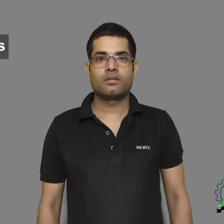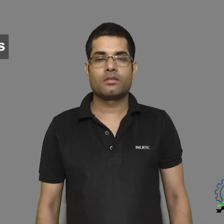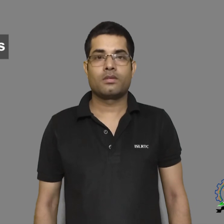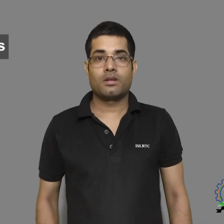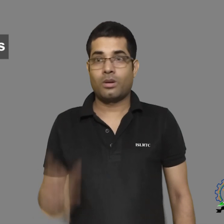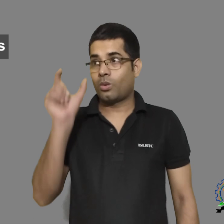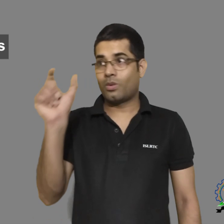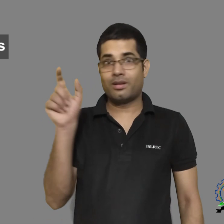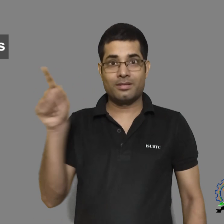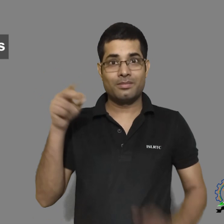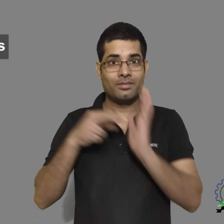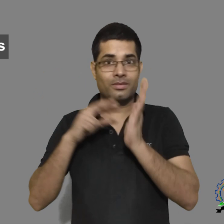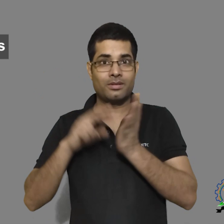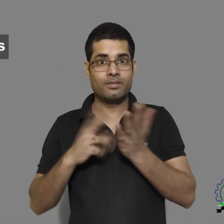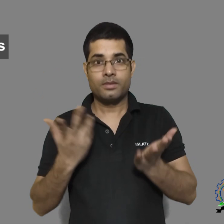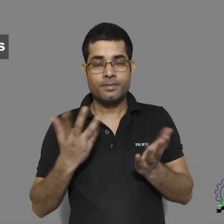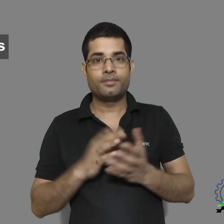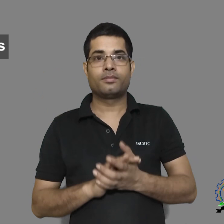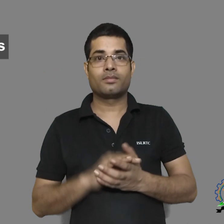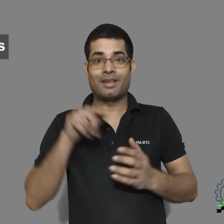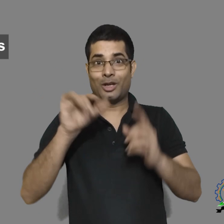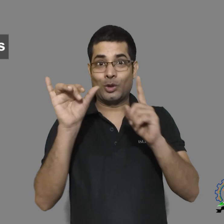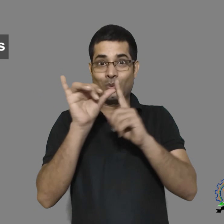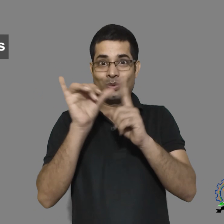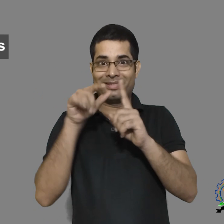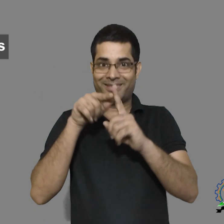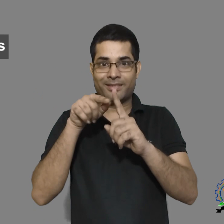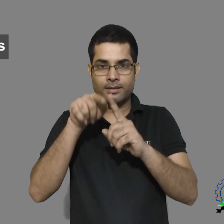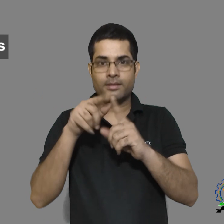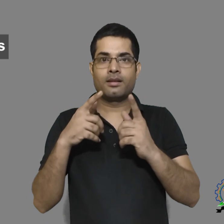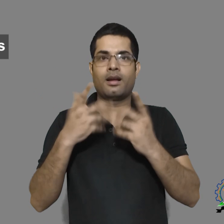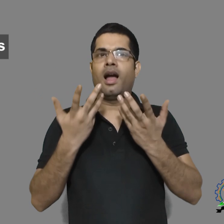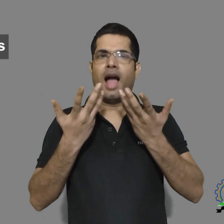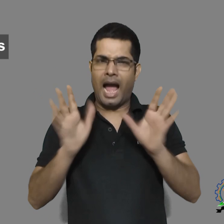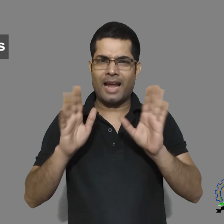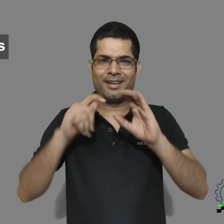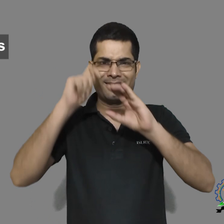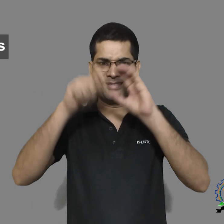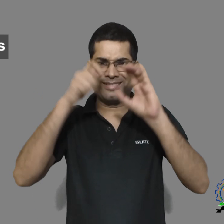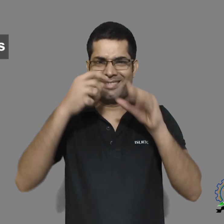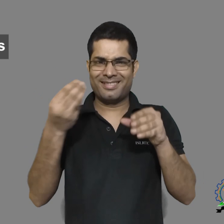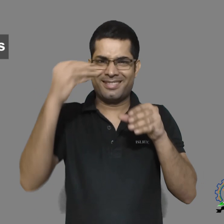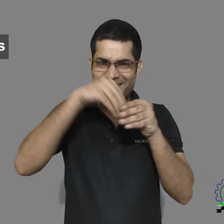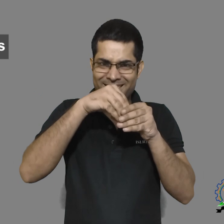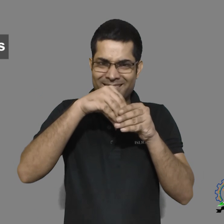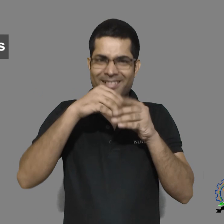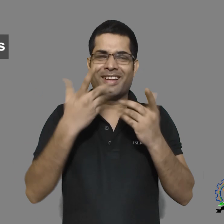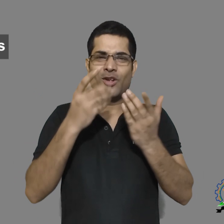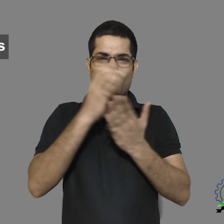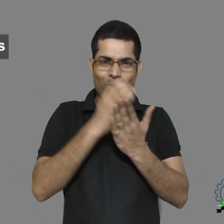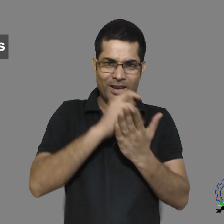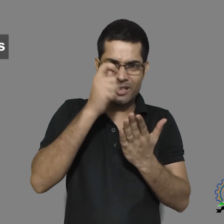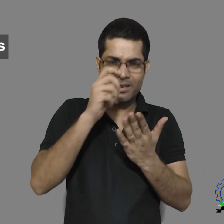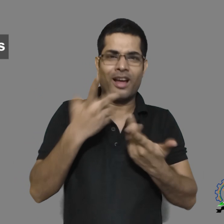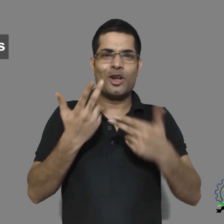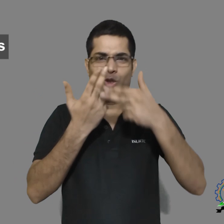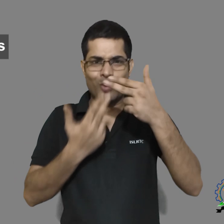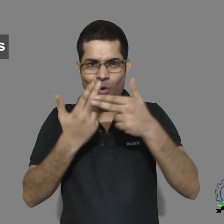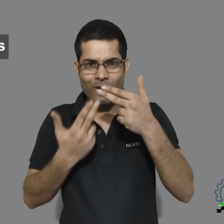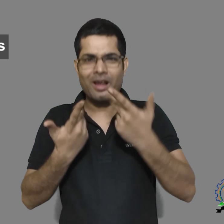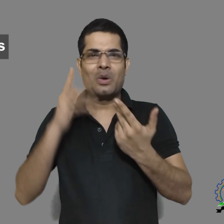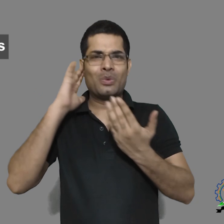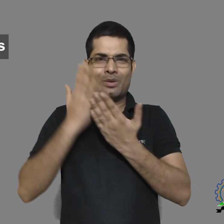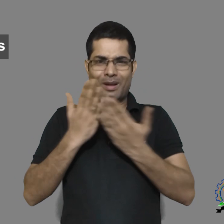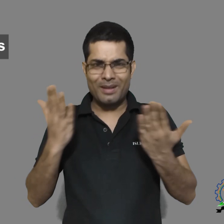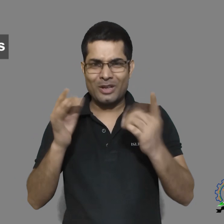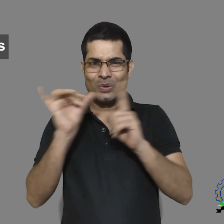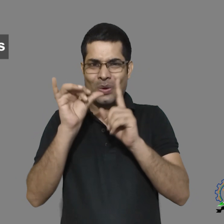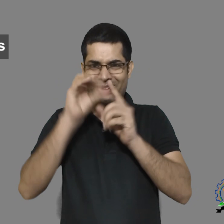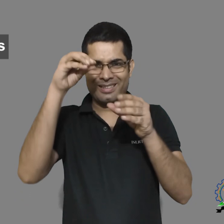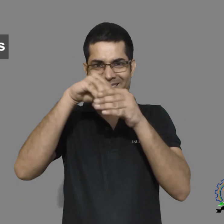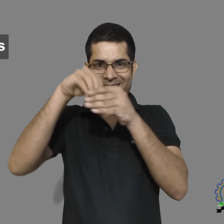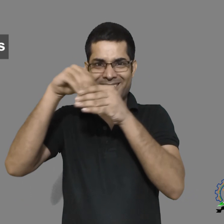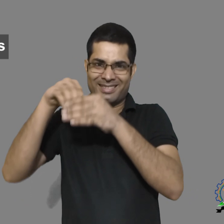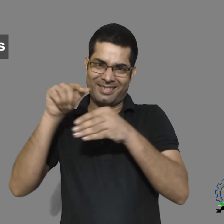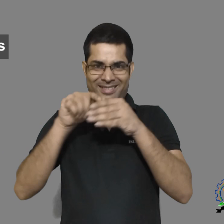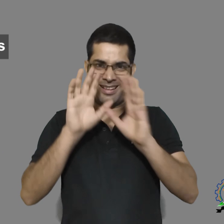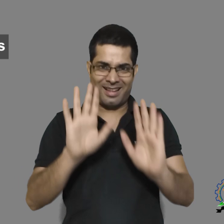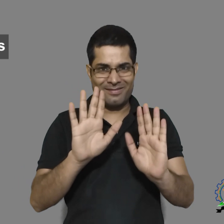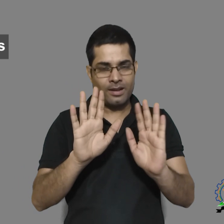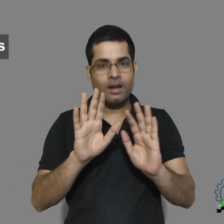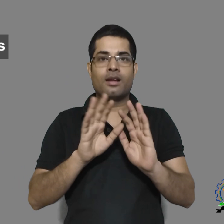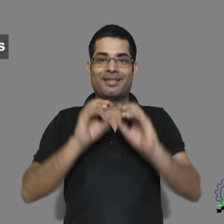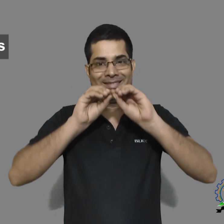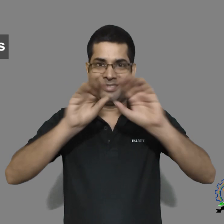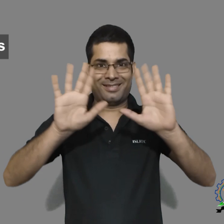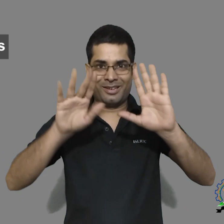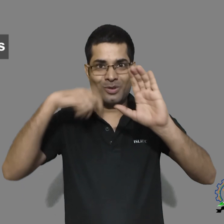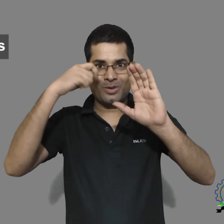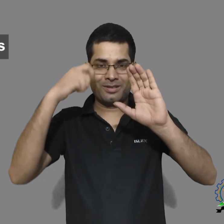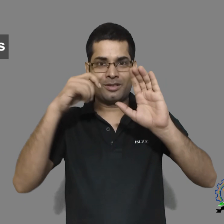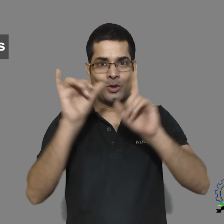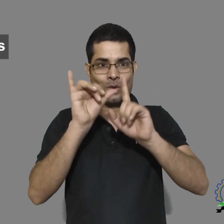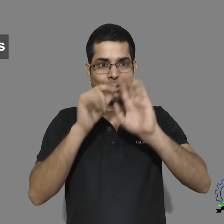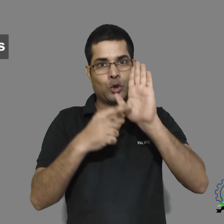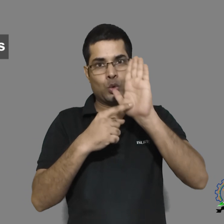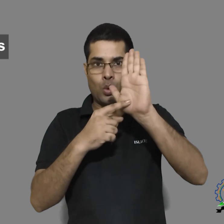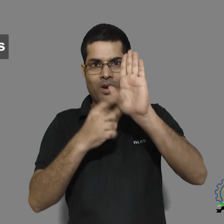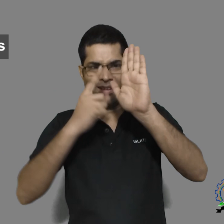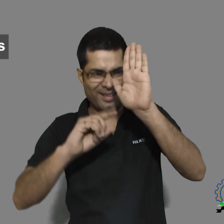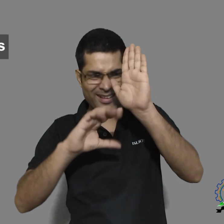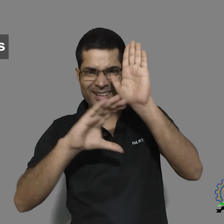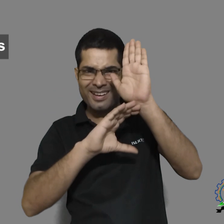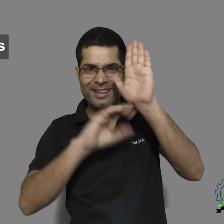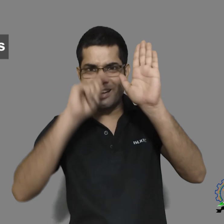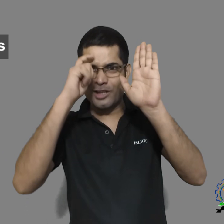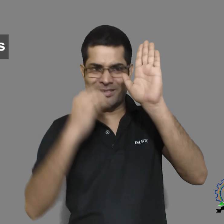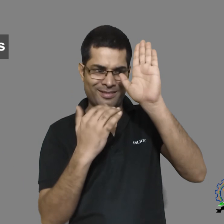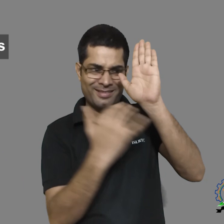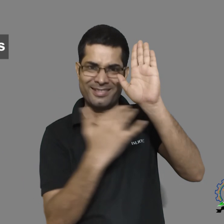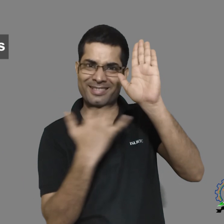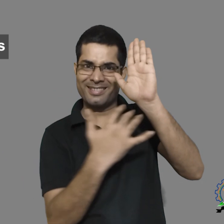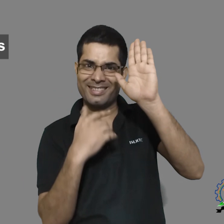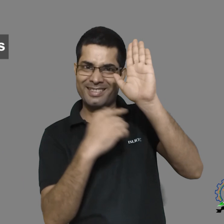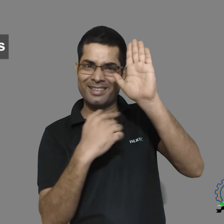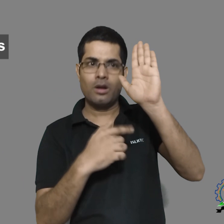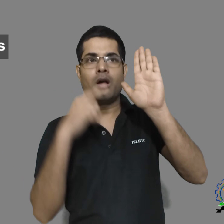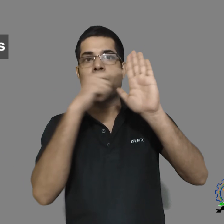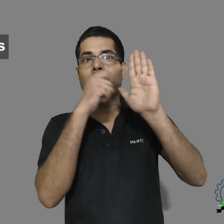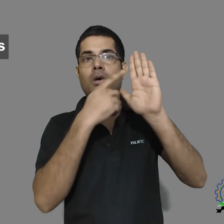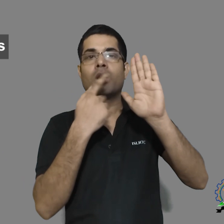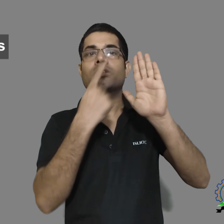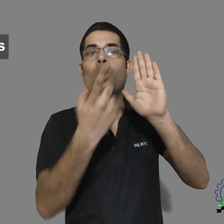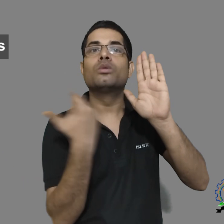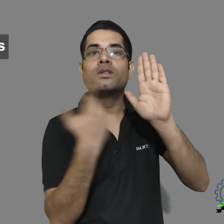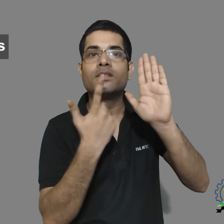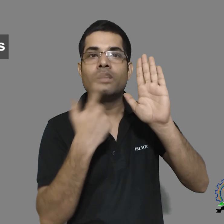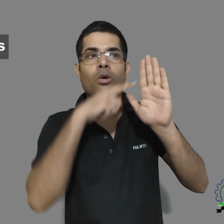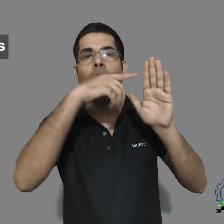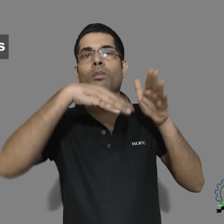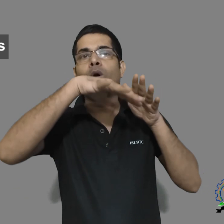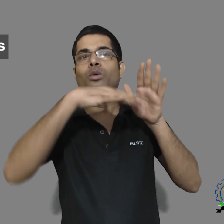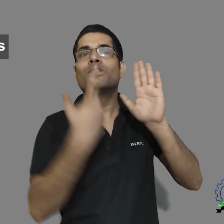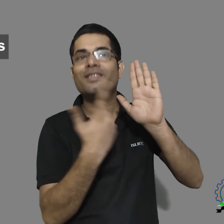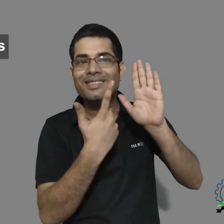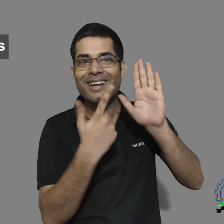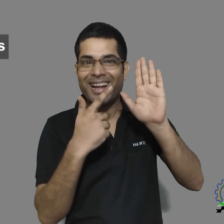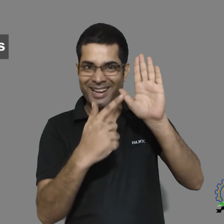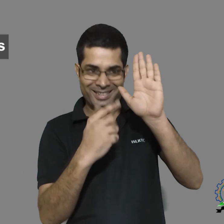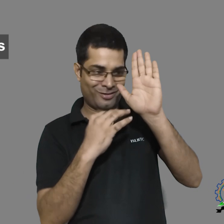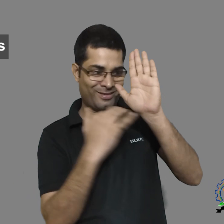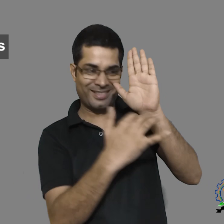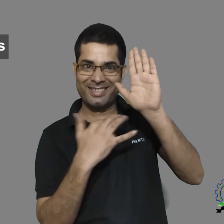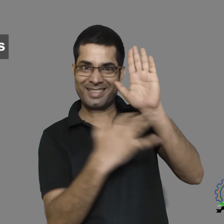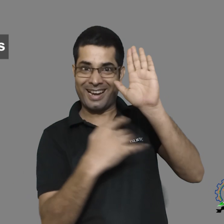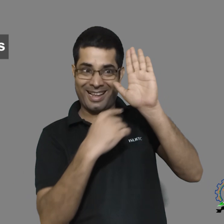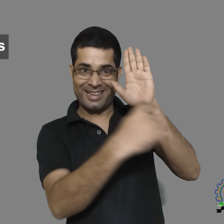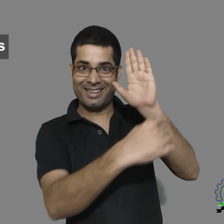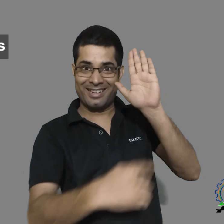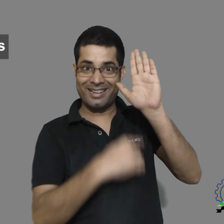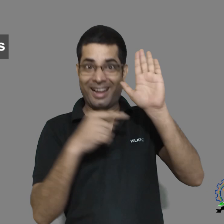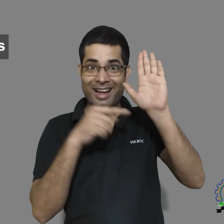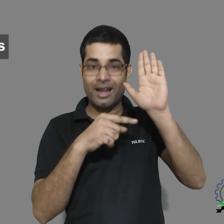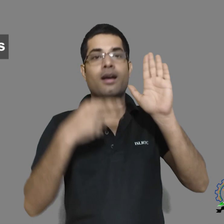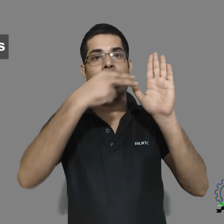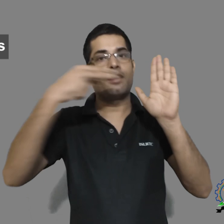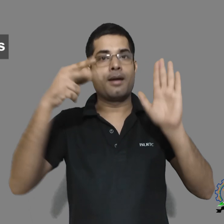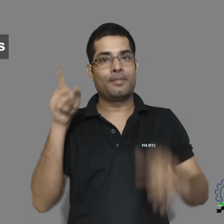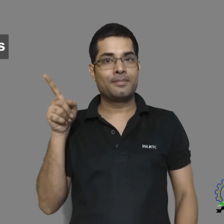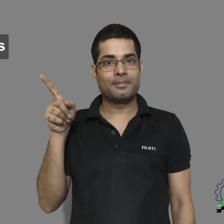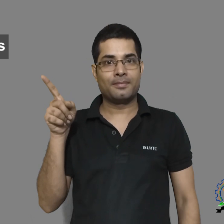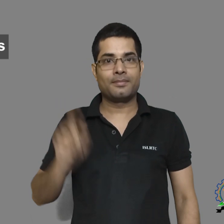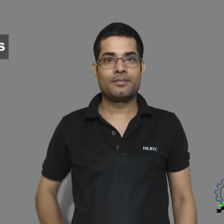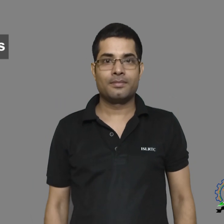Video Tutorials